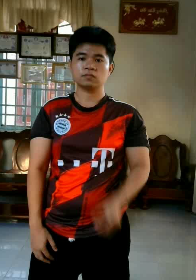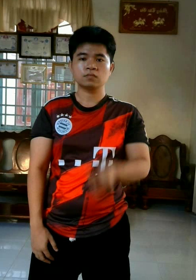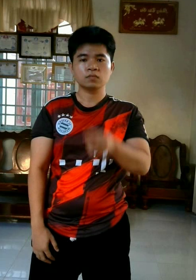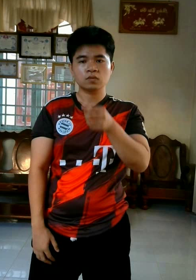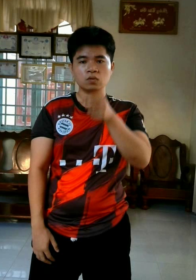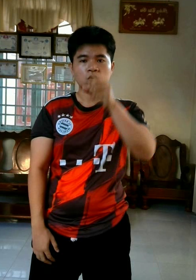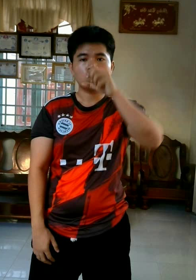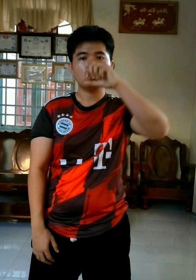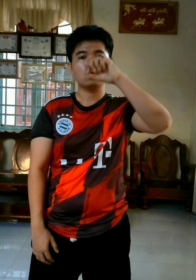uong nuoc